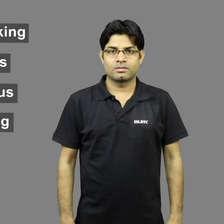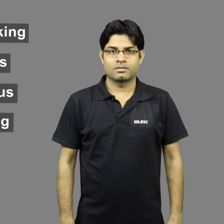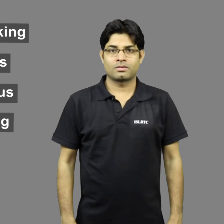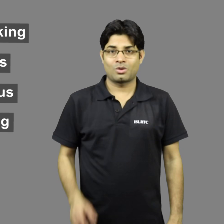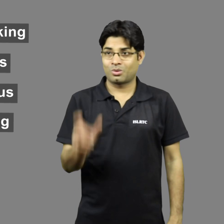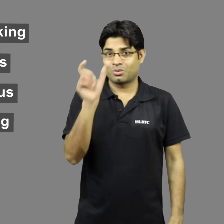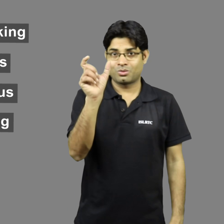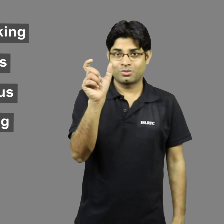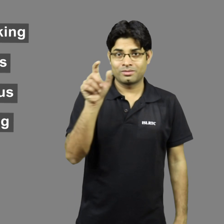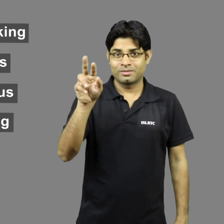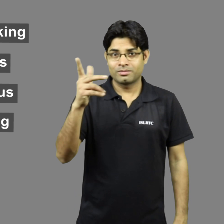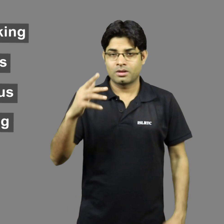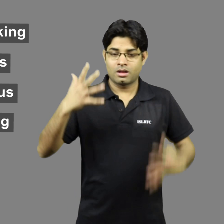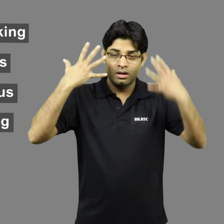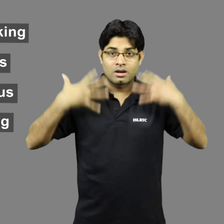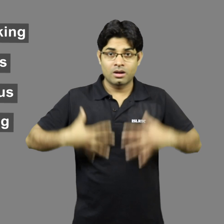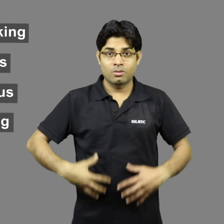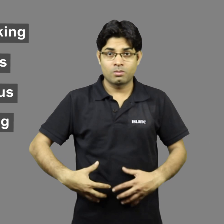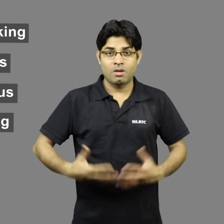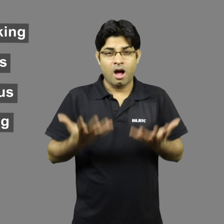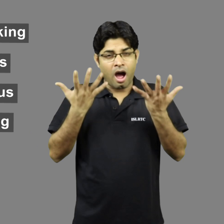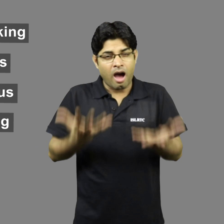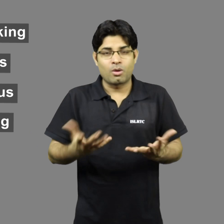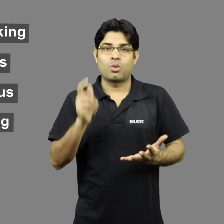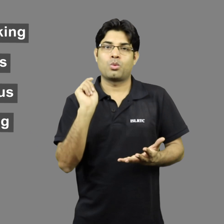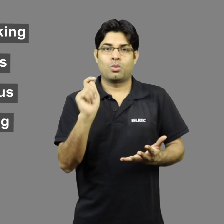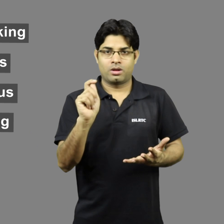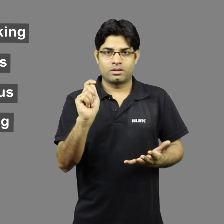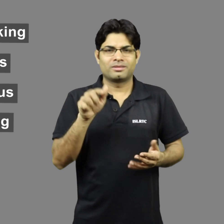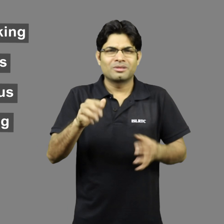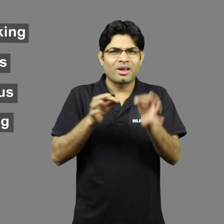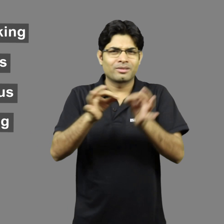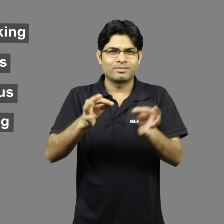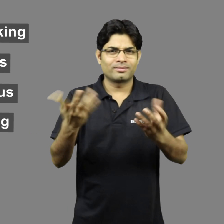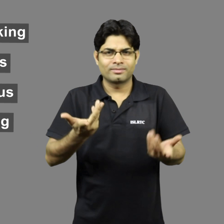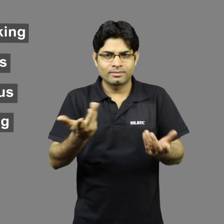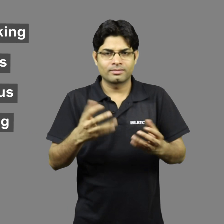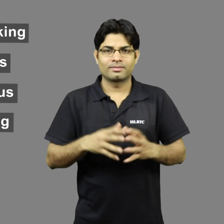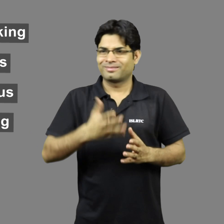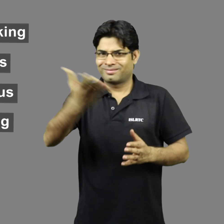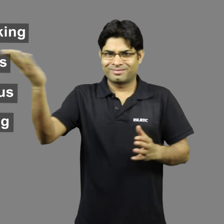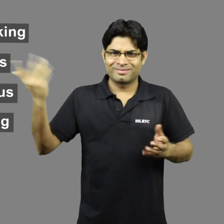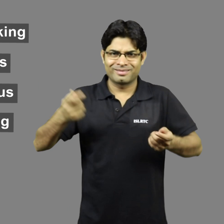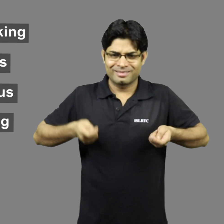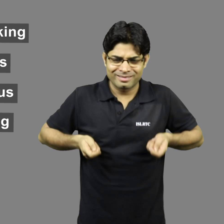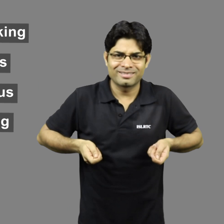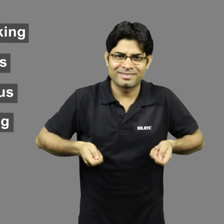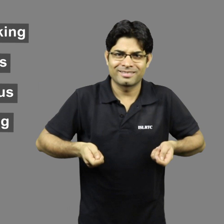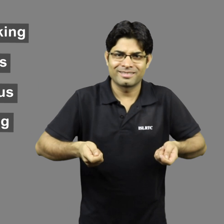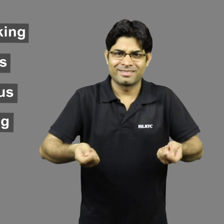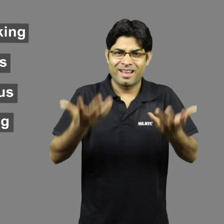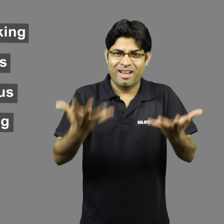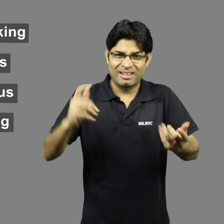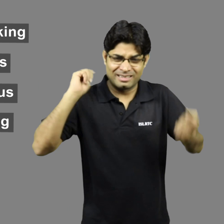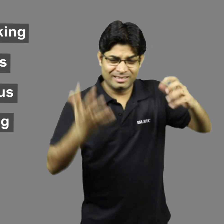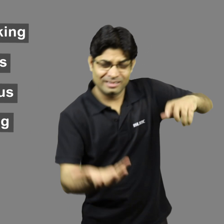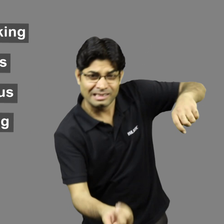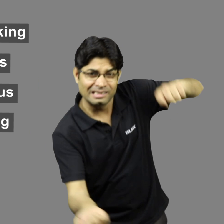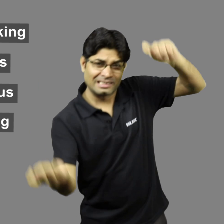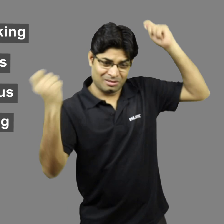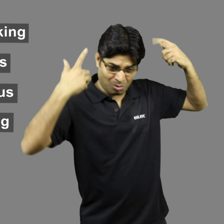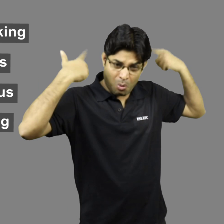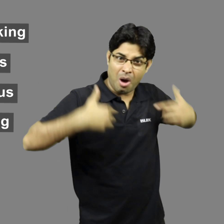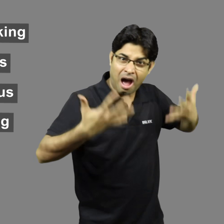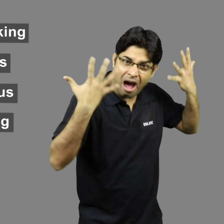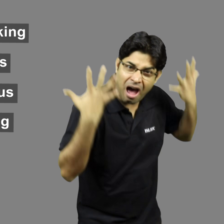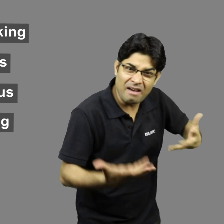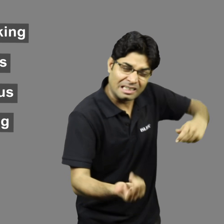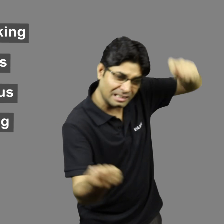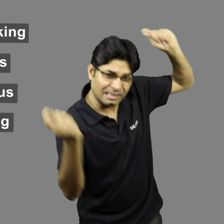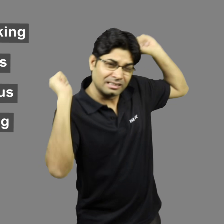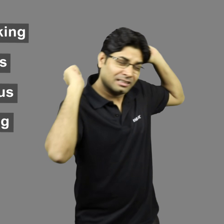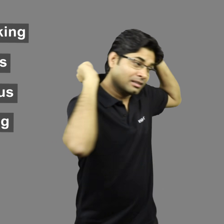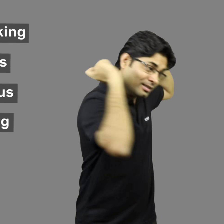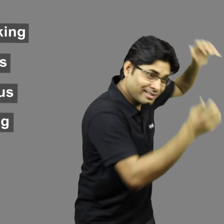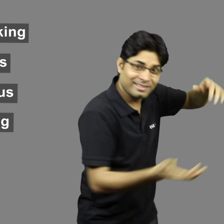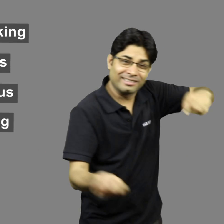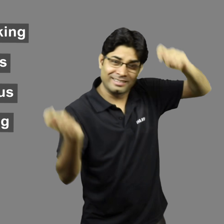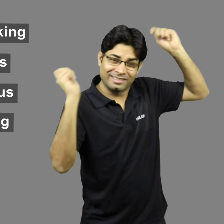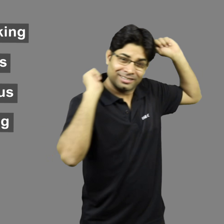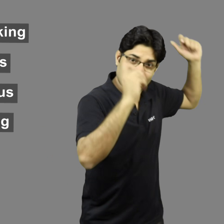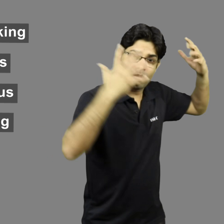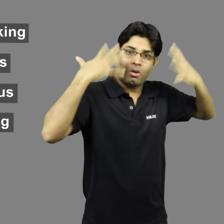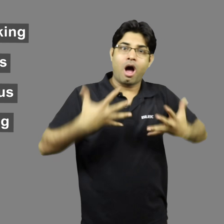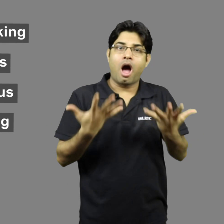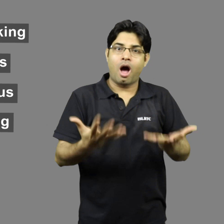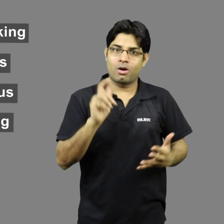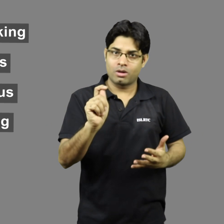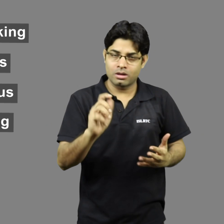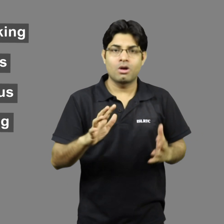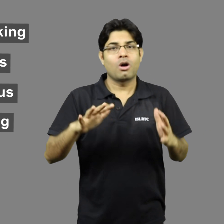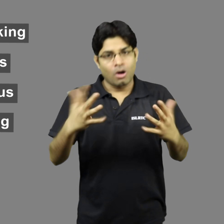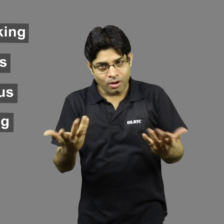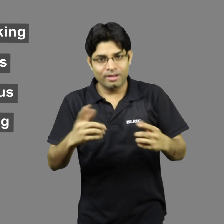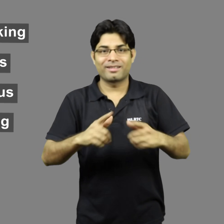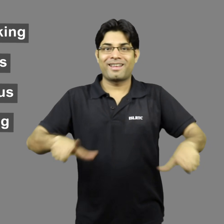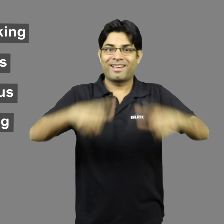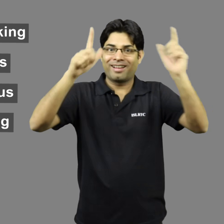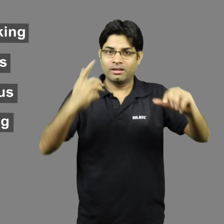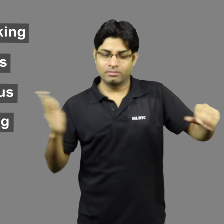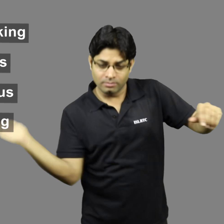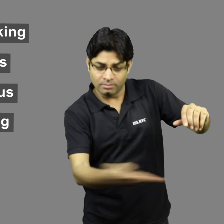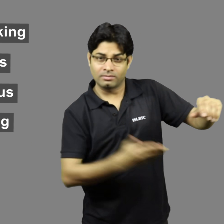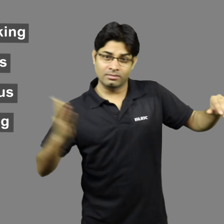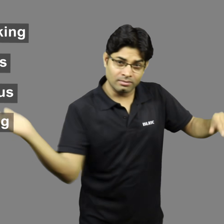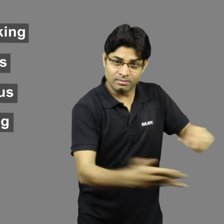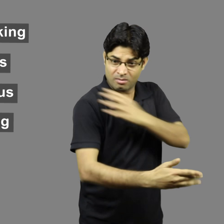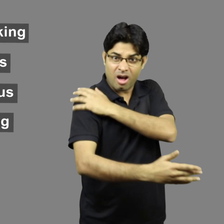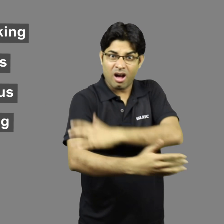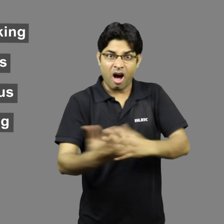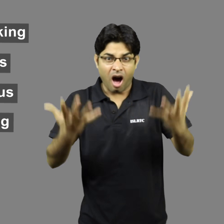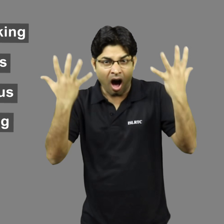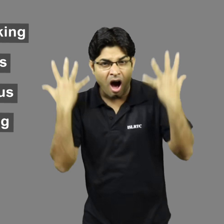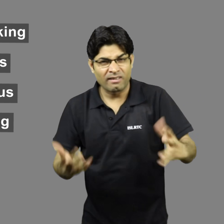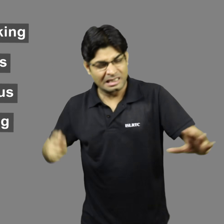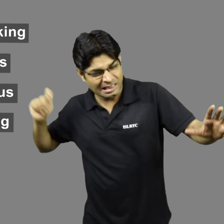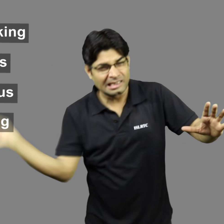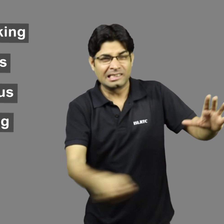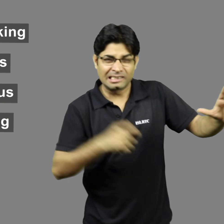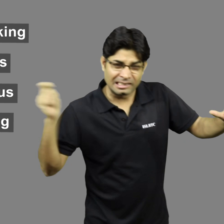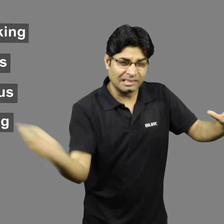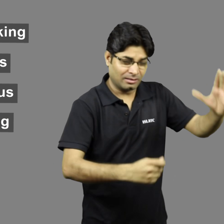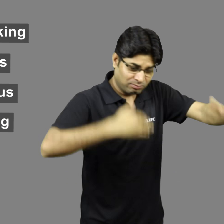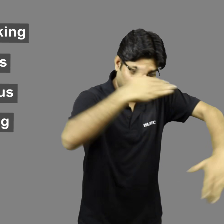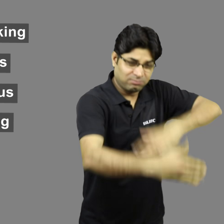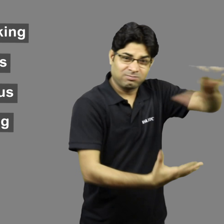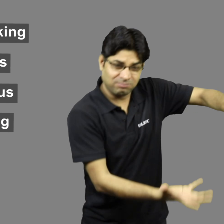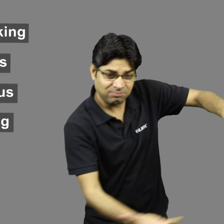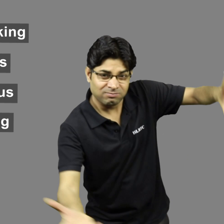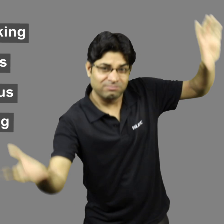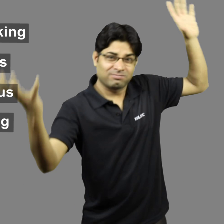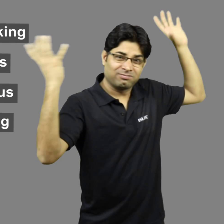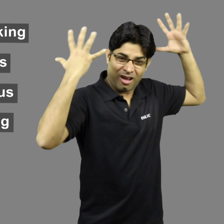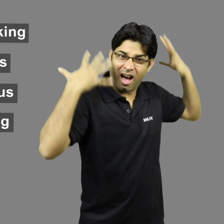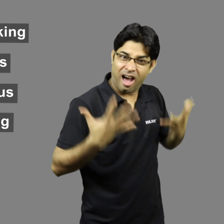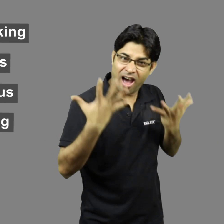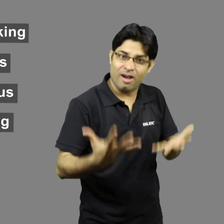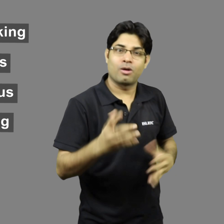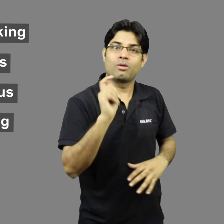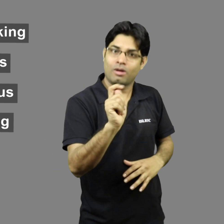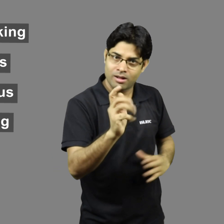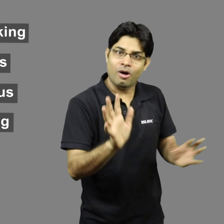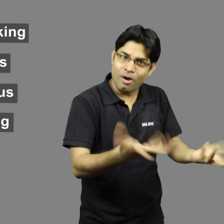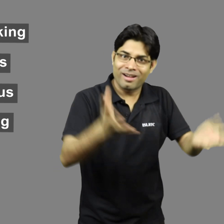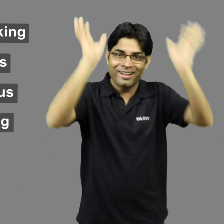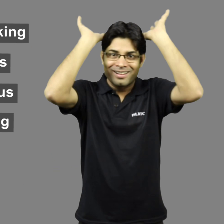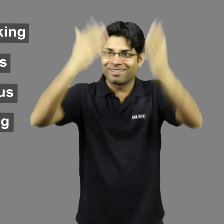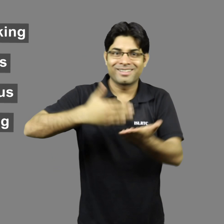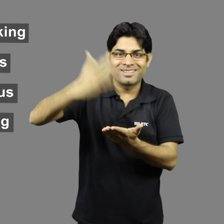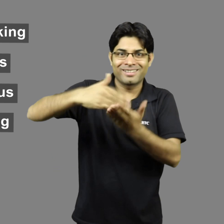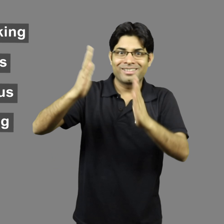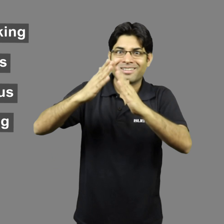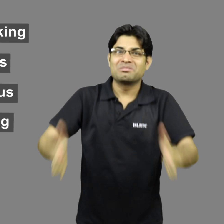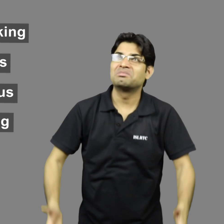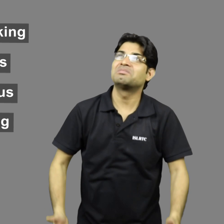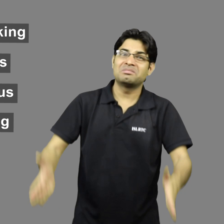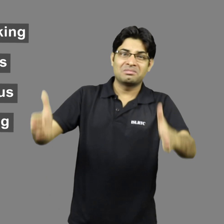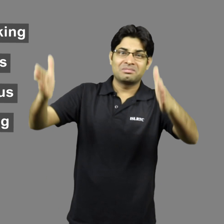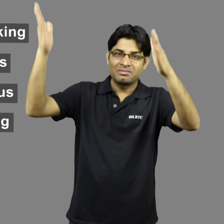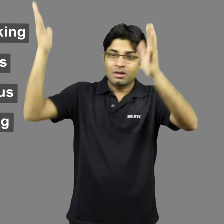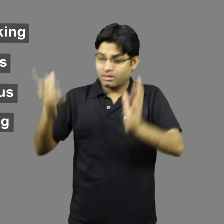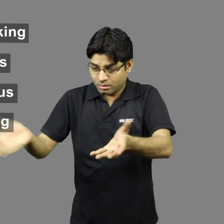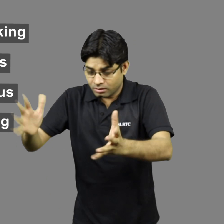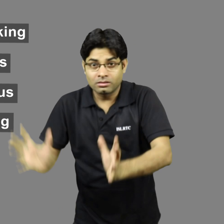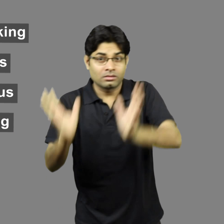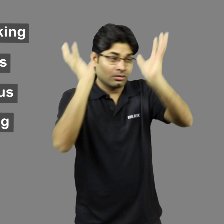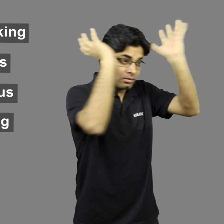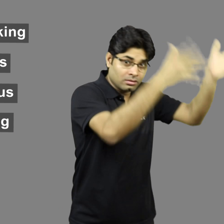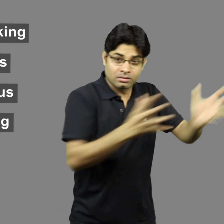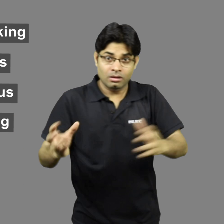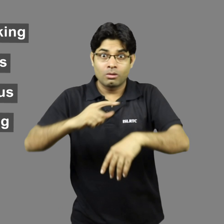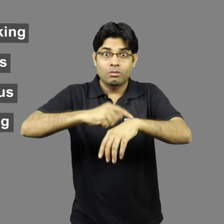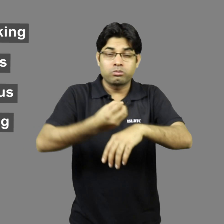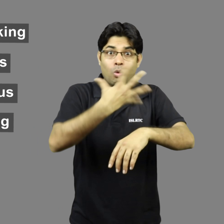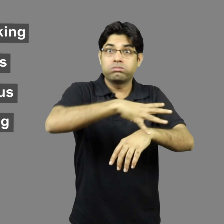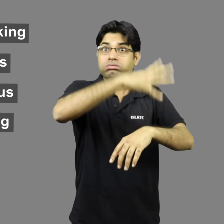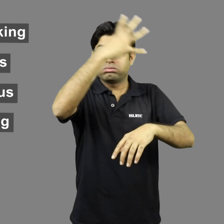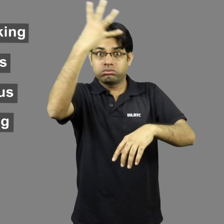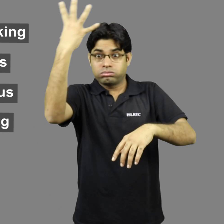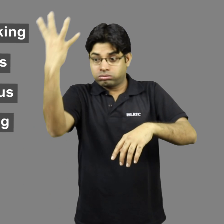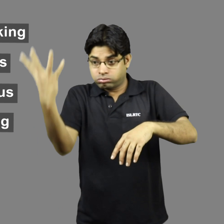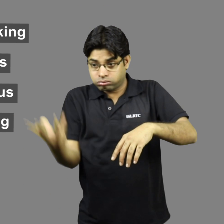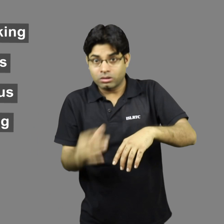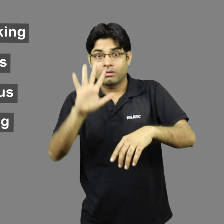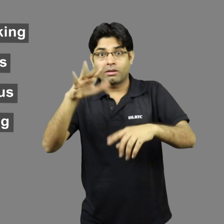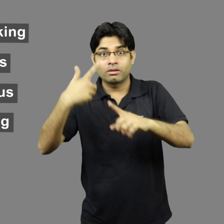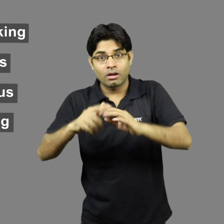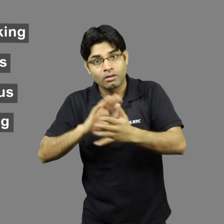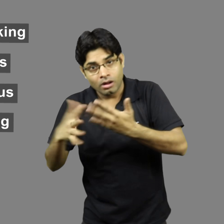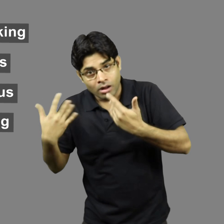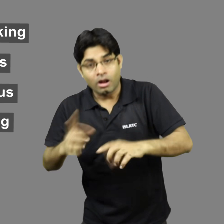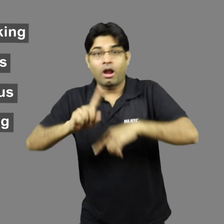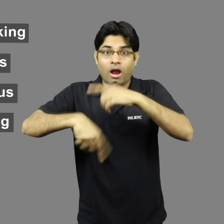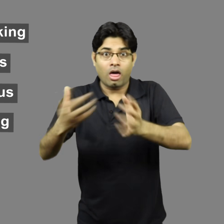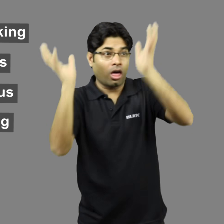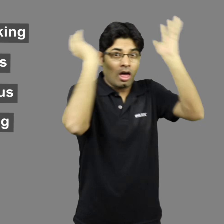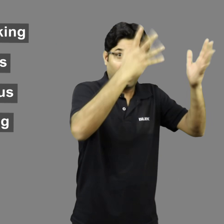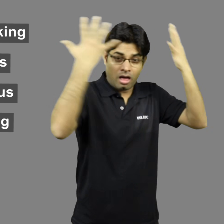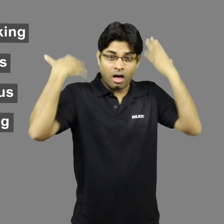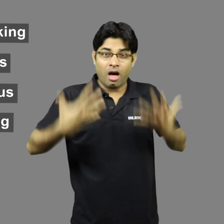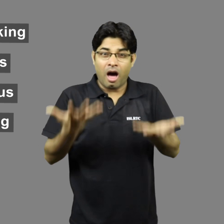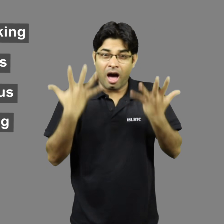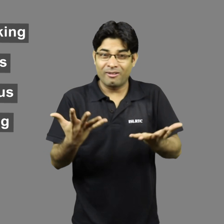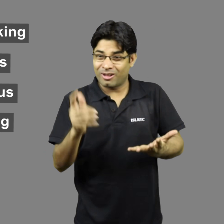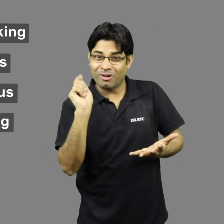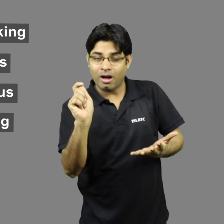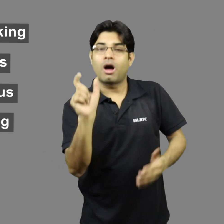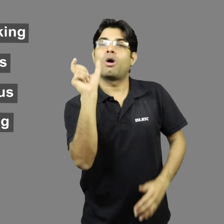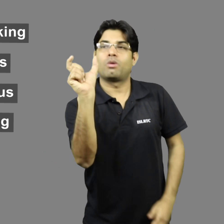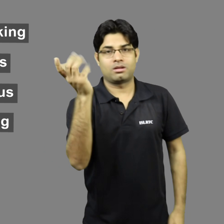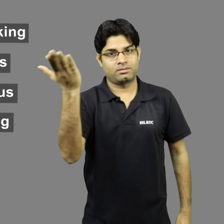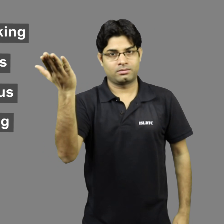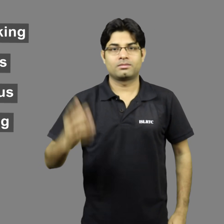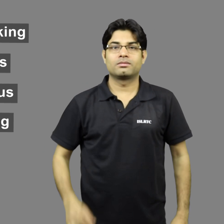Backbreaking Arduous Strenuous Gruelling